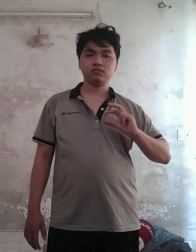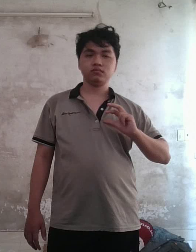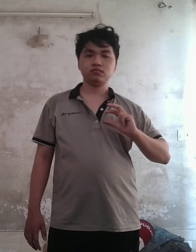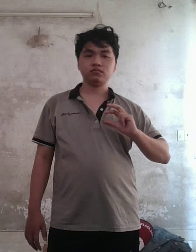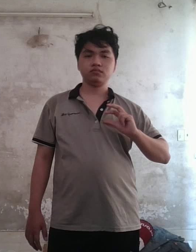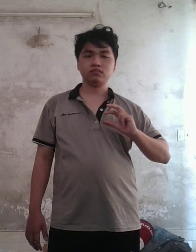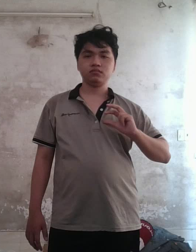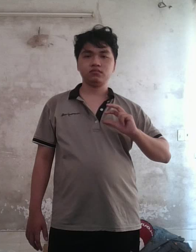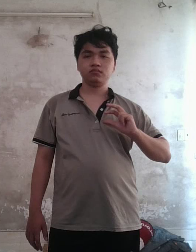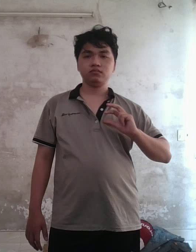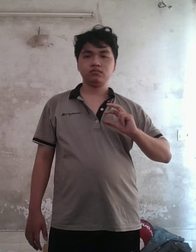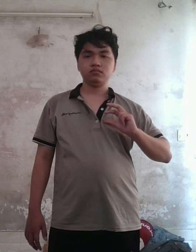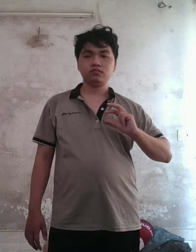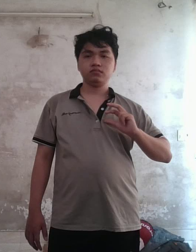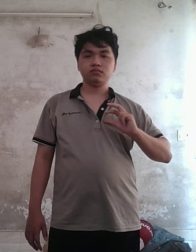giau co